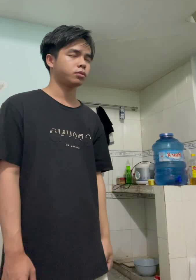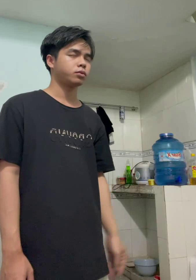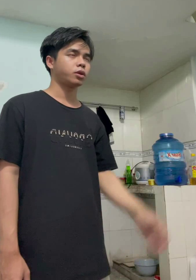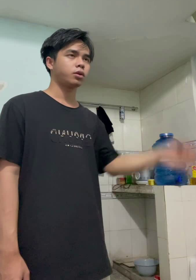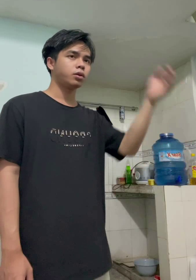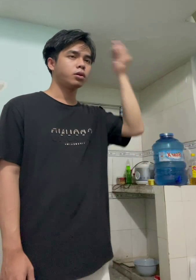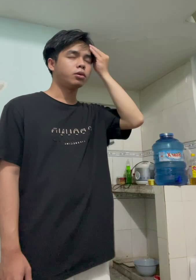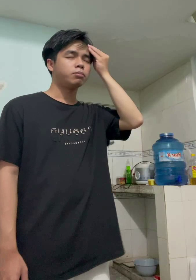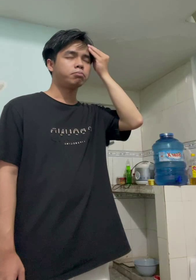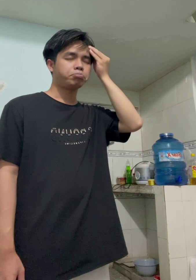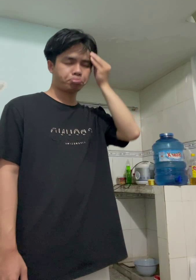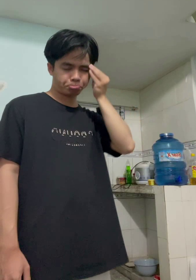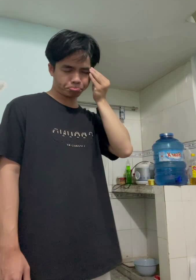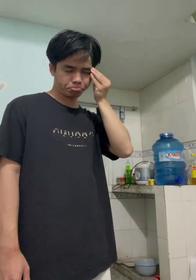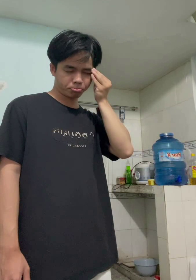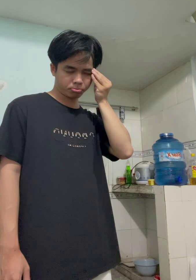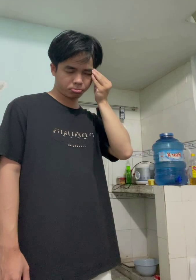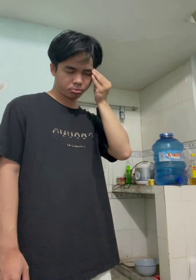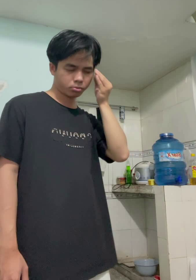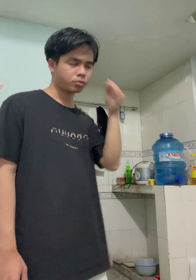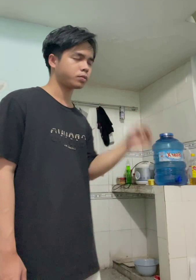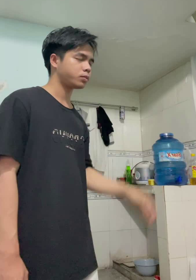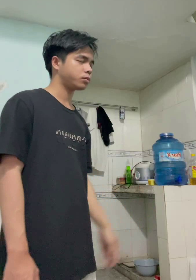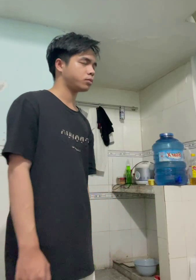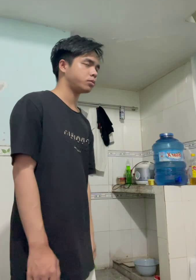benh